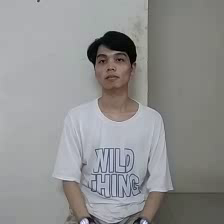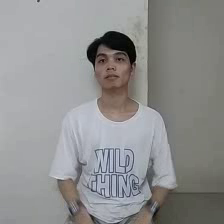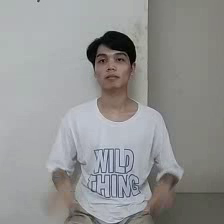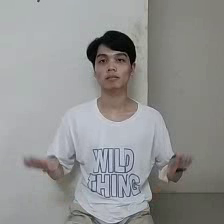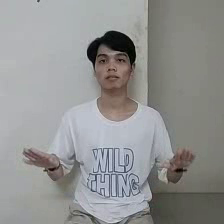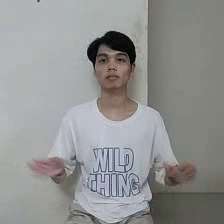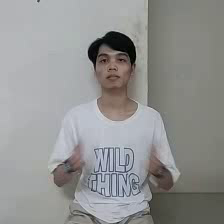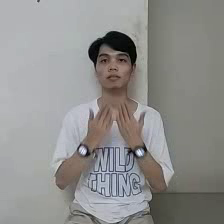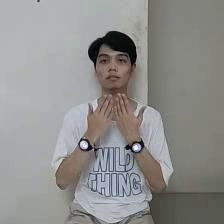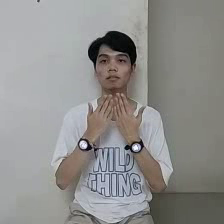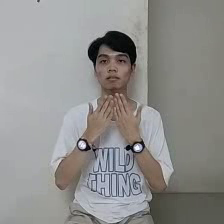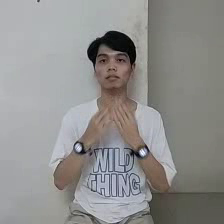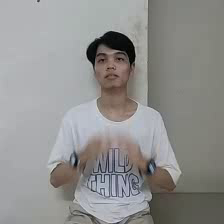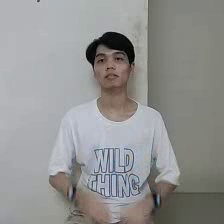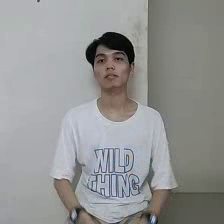Bế mạc